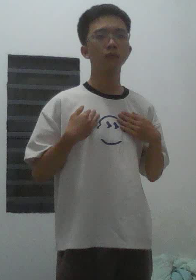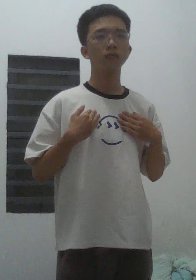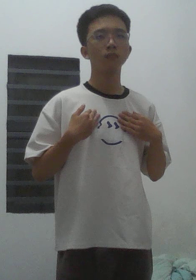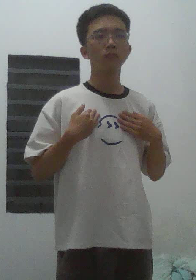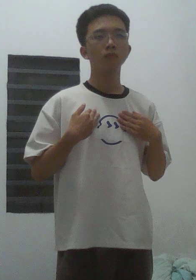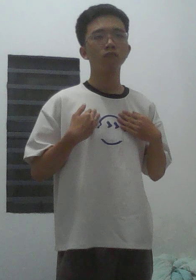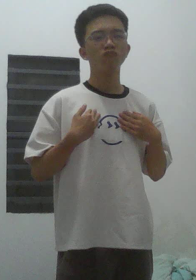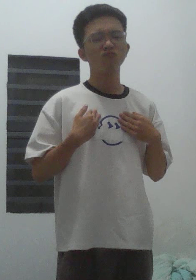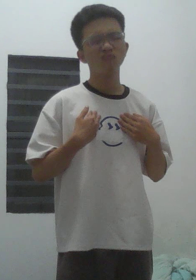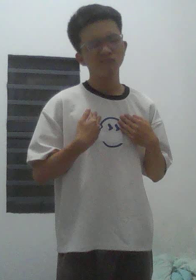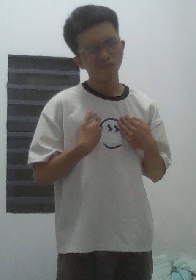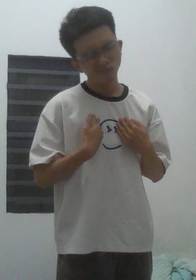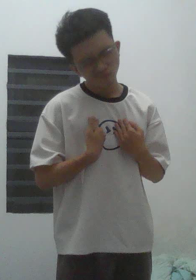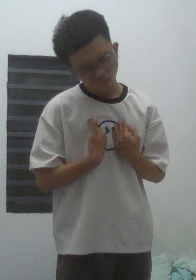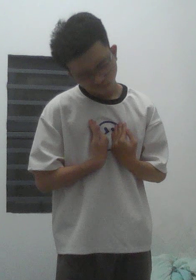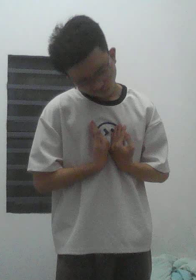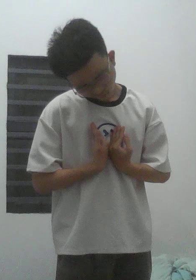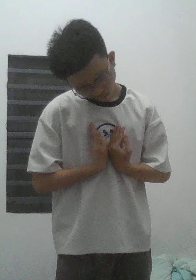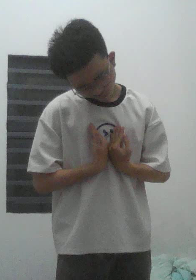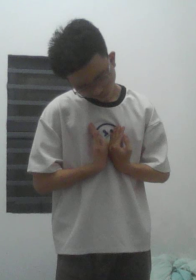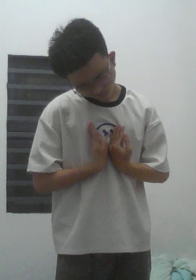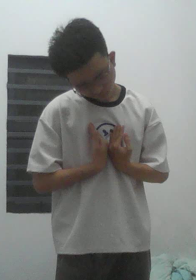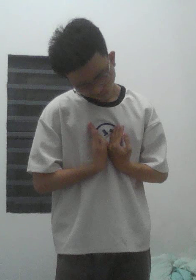met